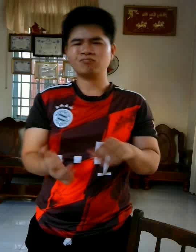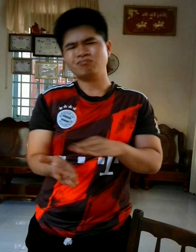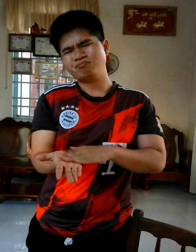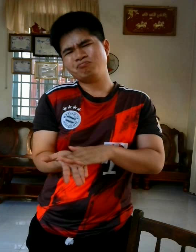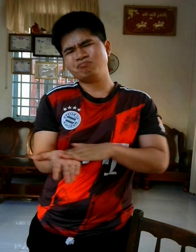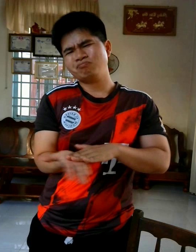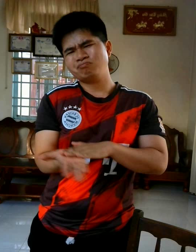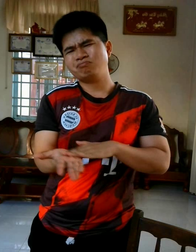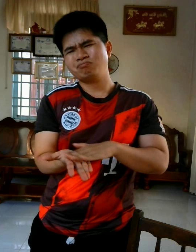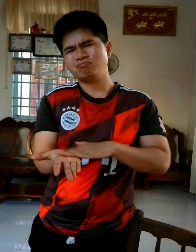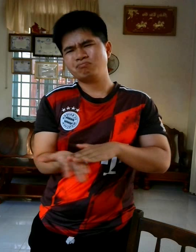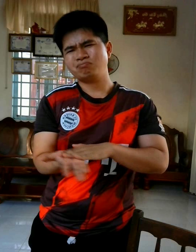xin loi